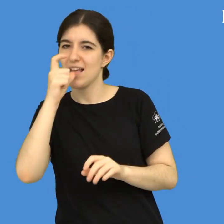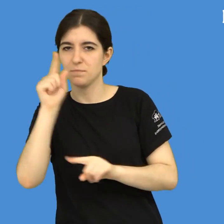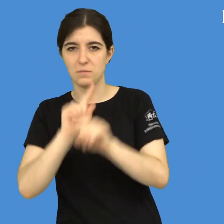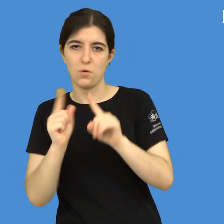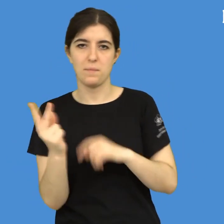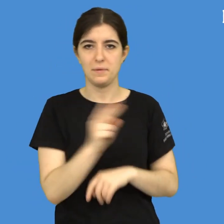problema